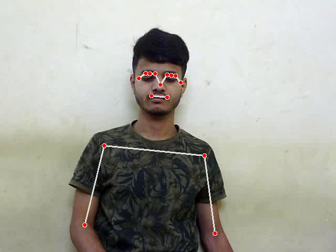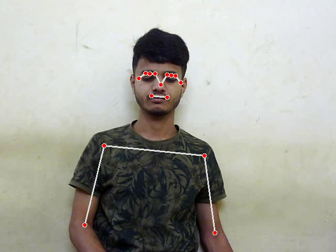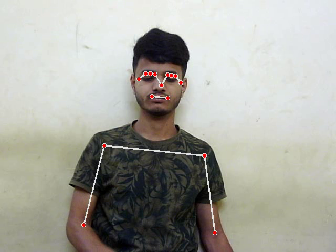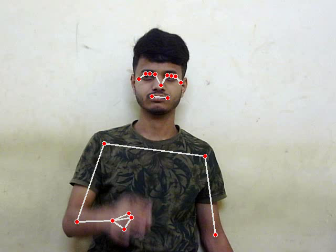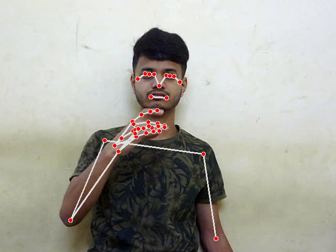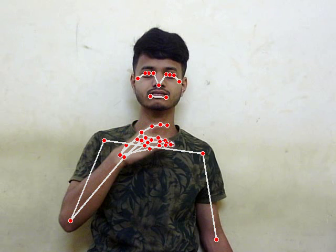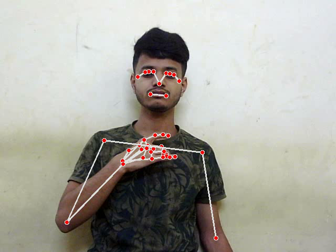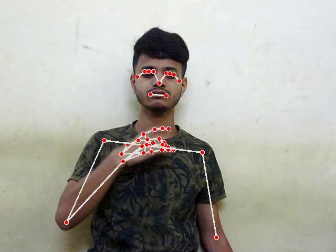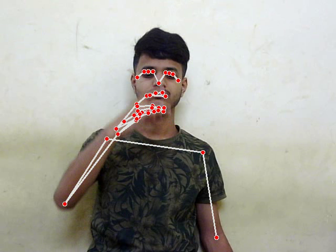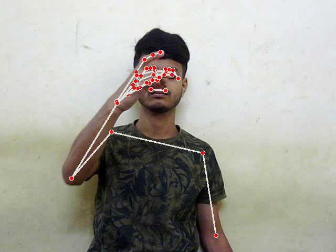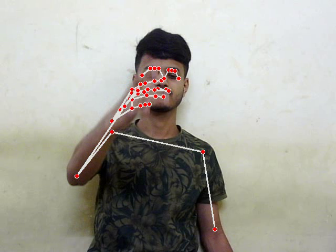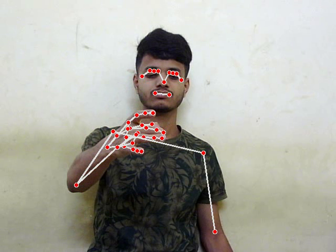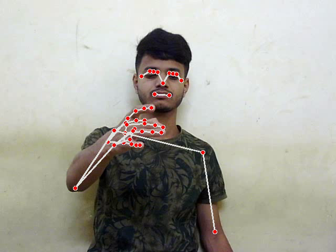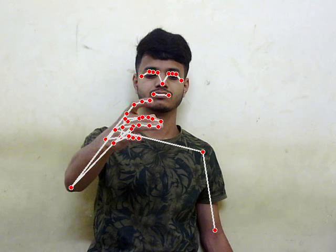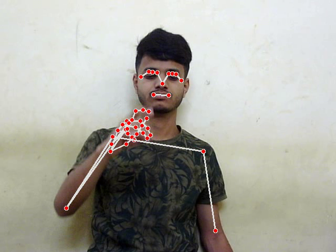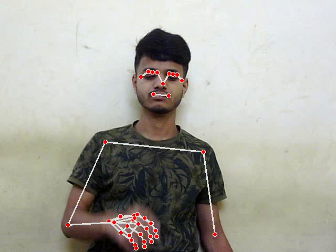like